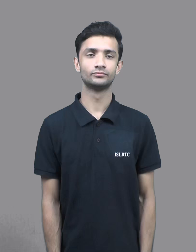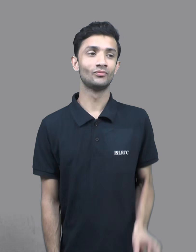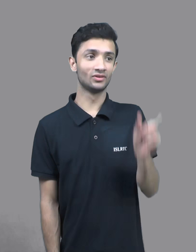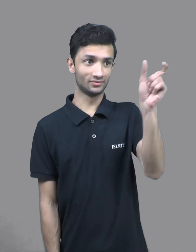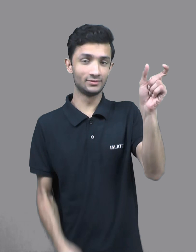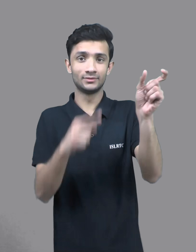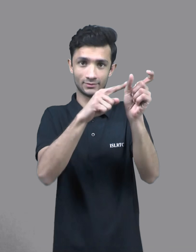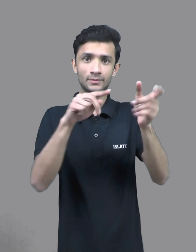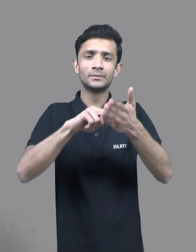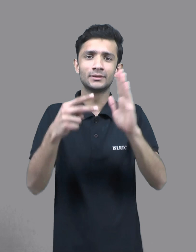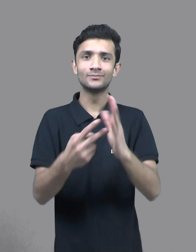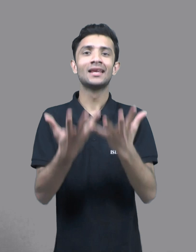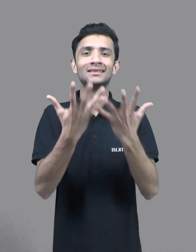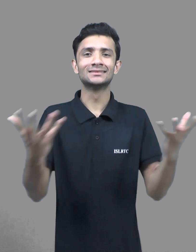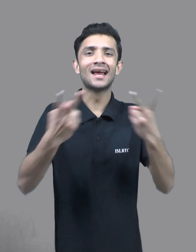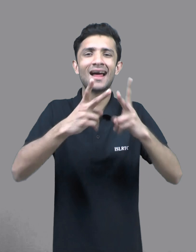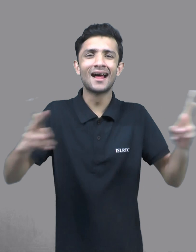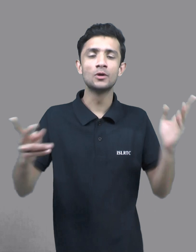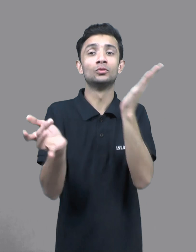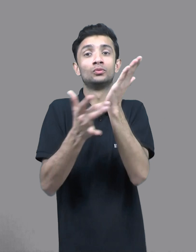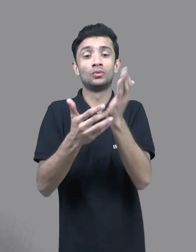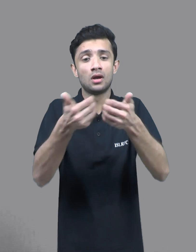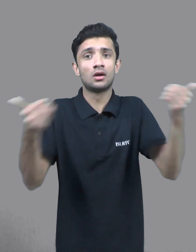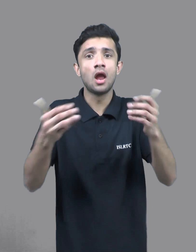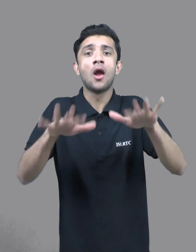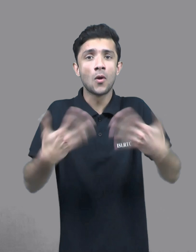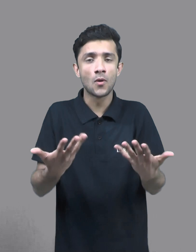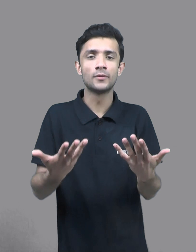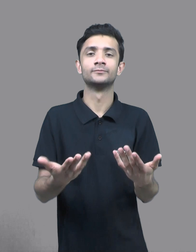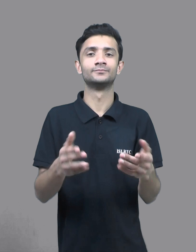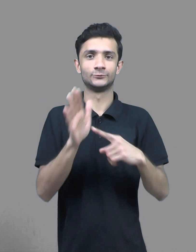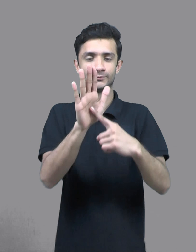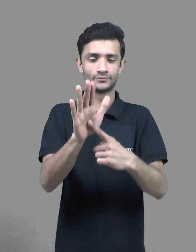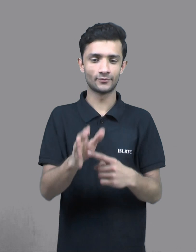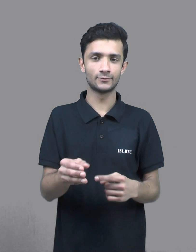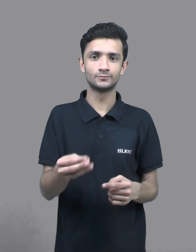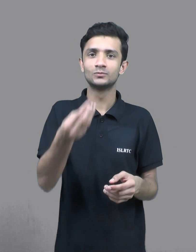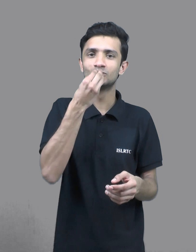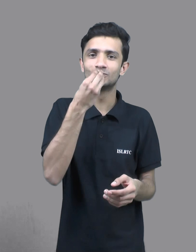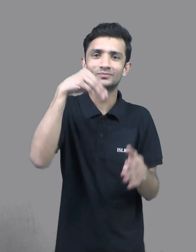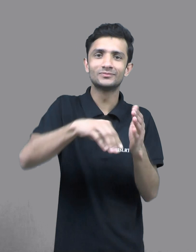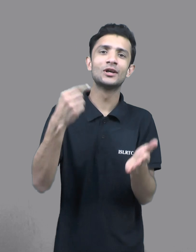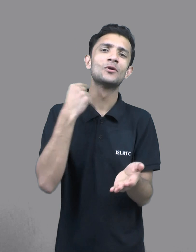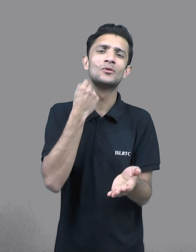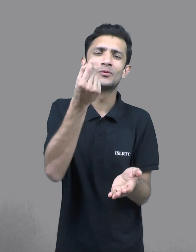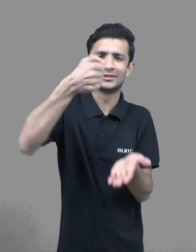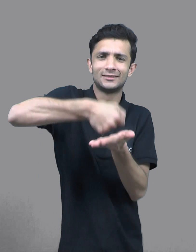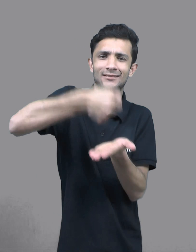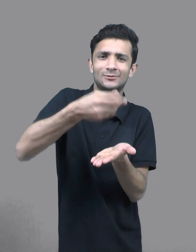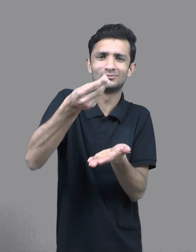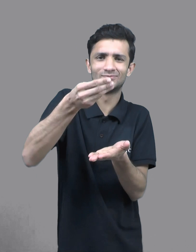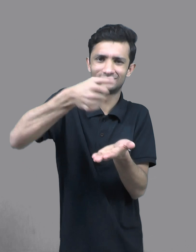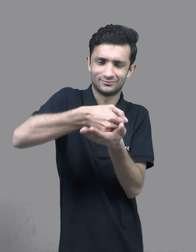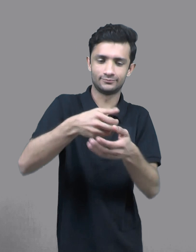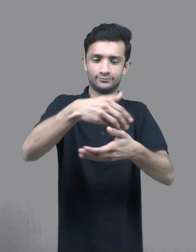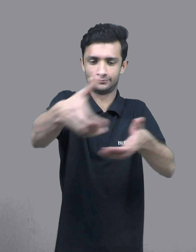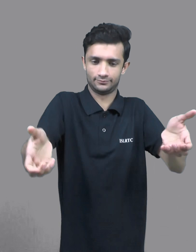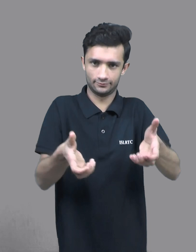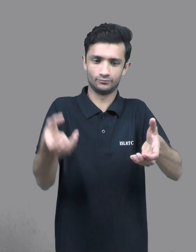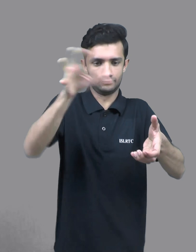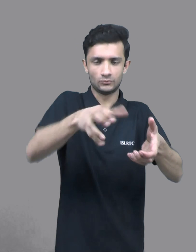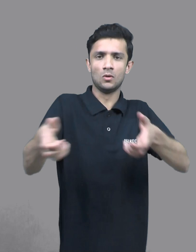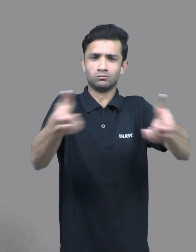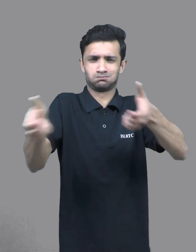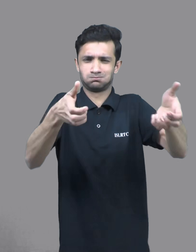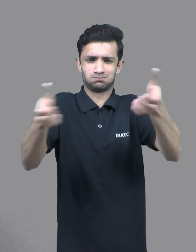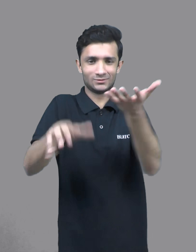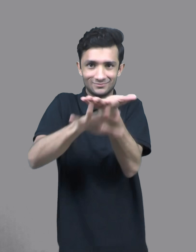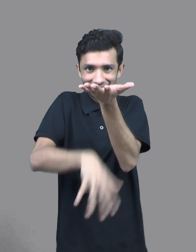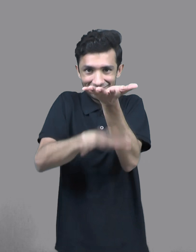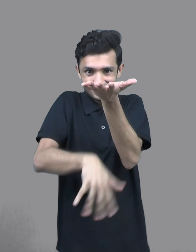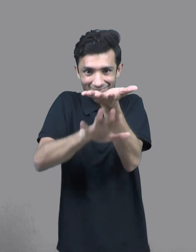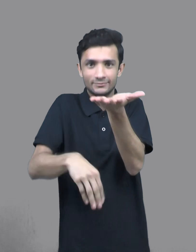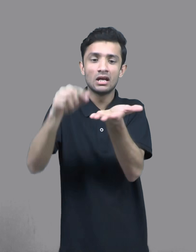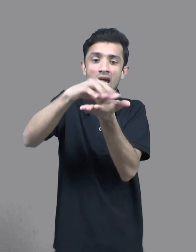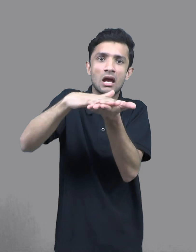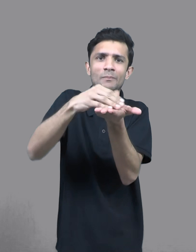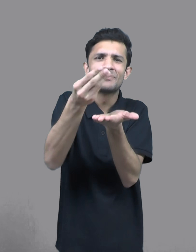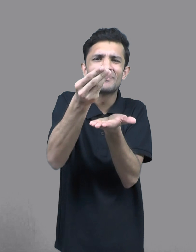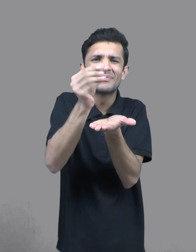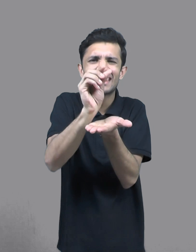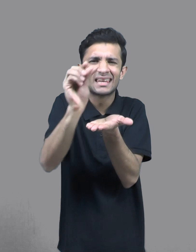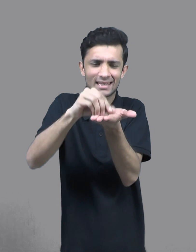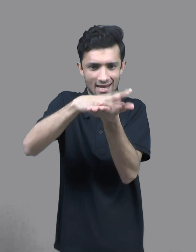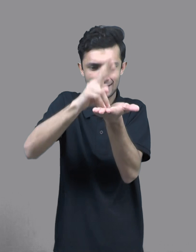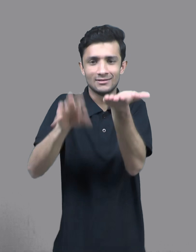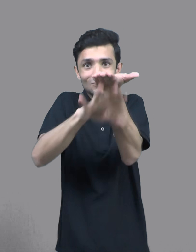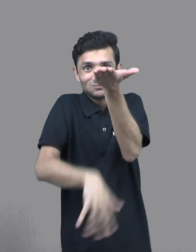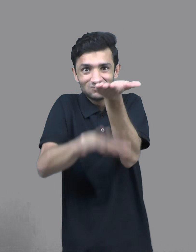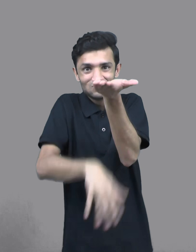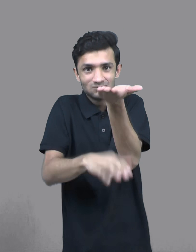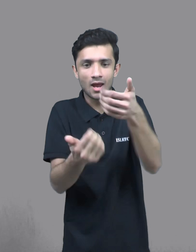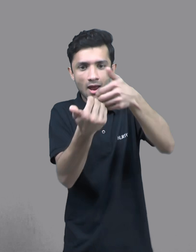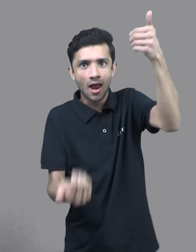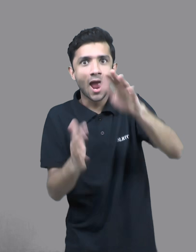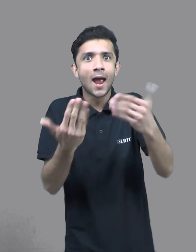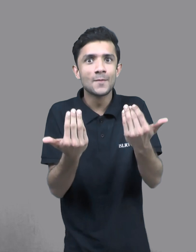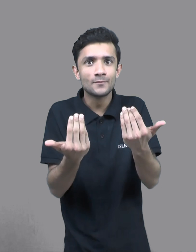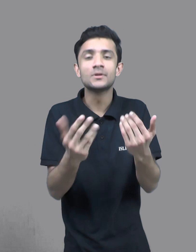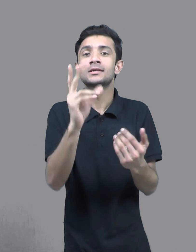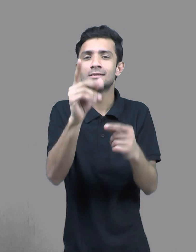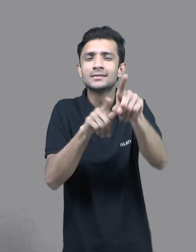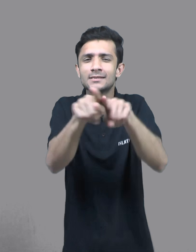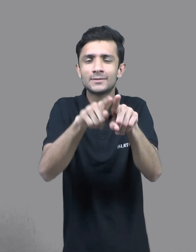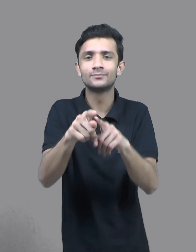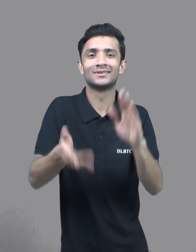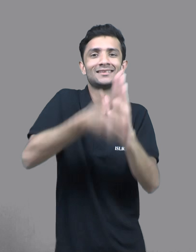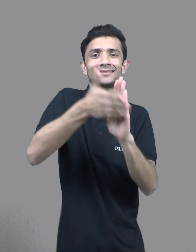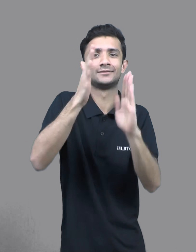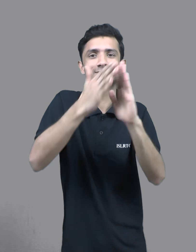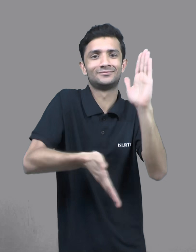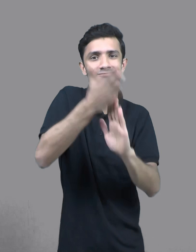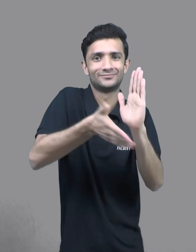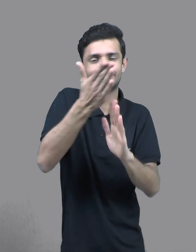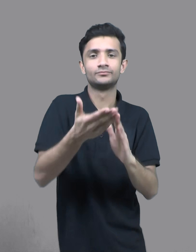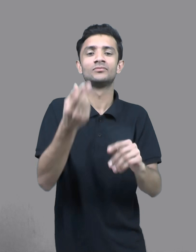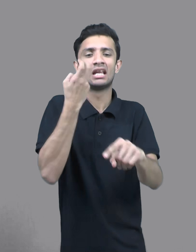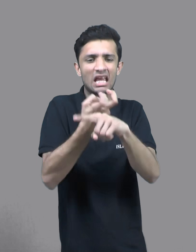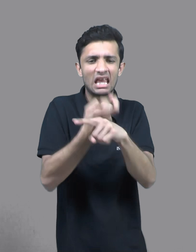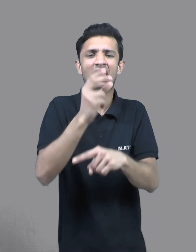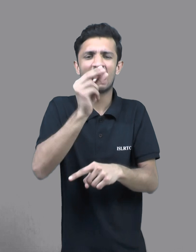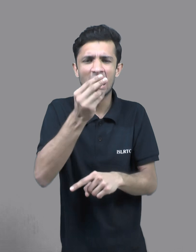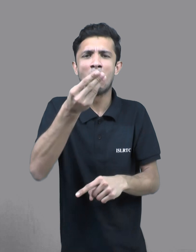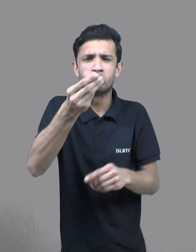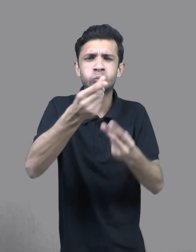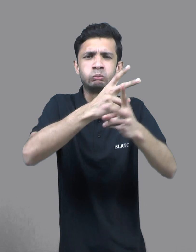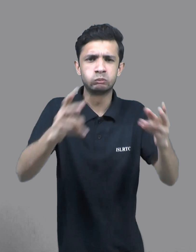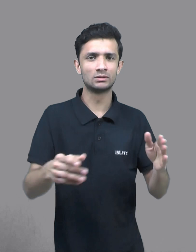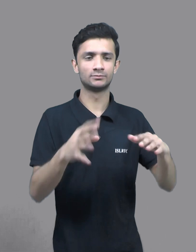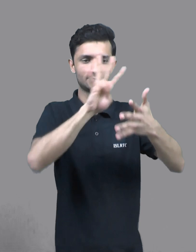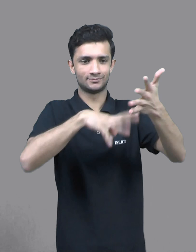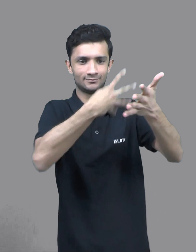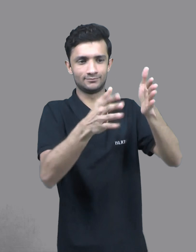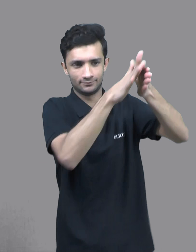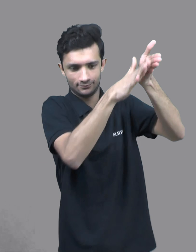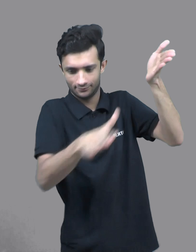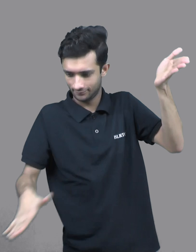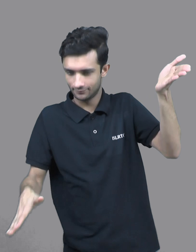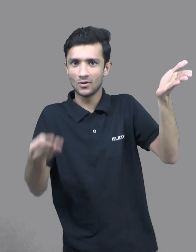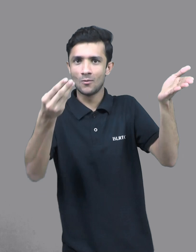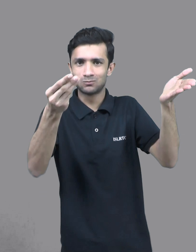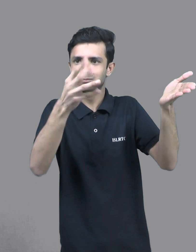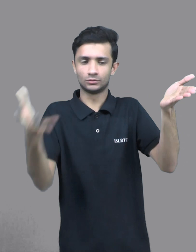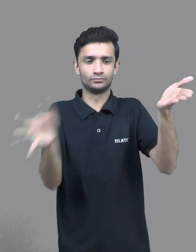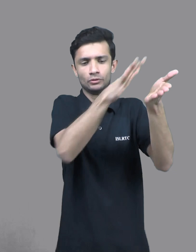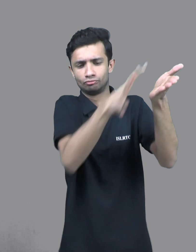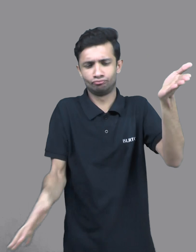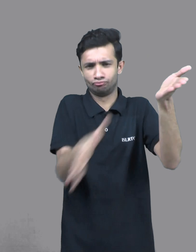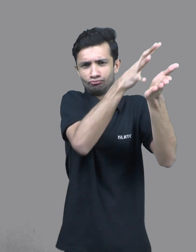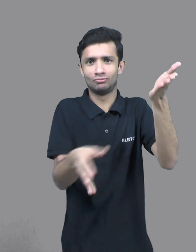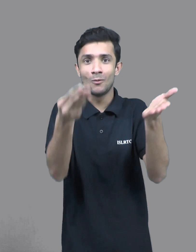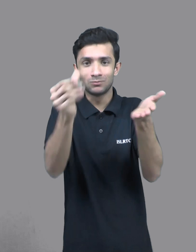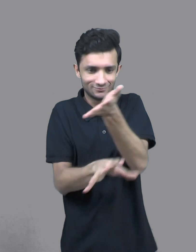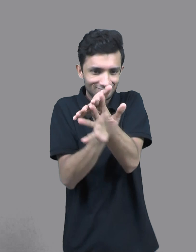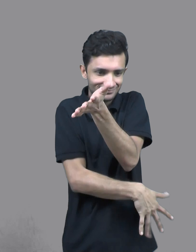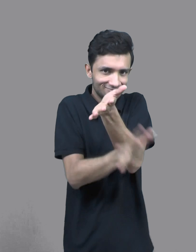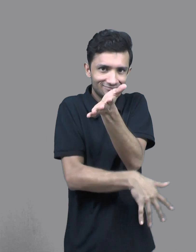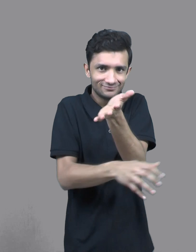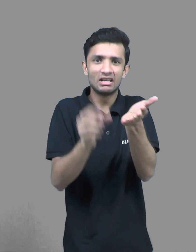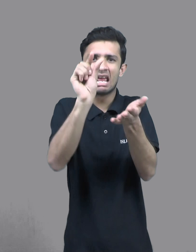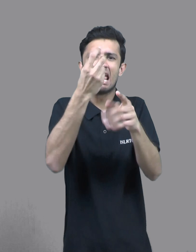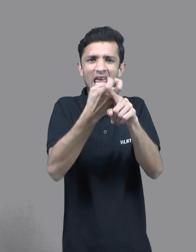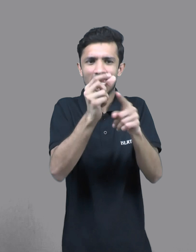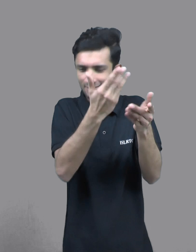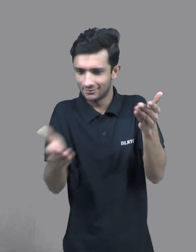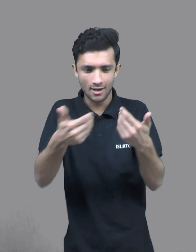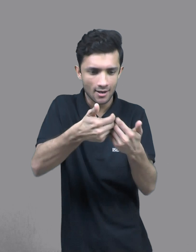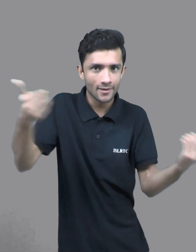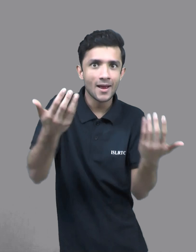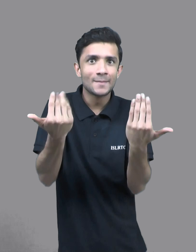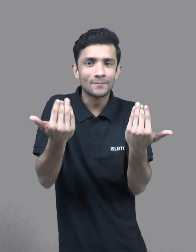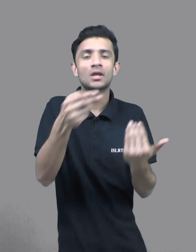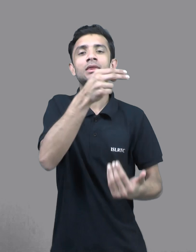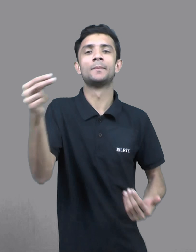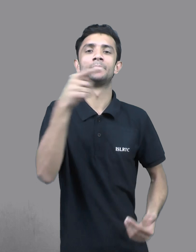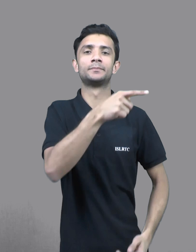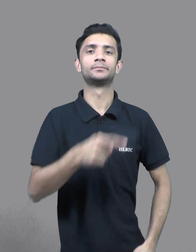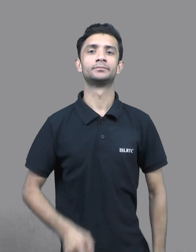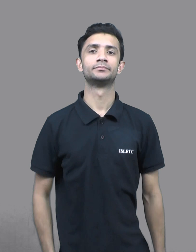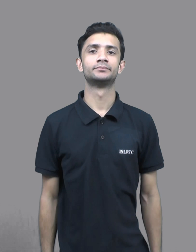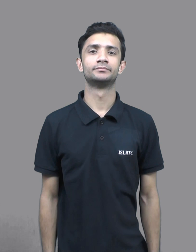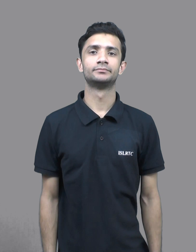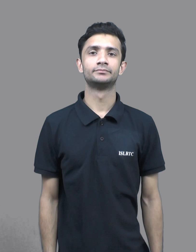Sieving